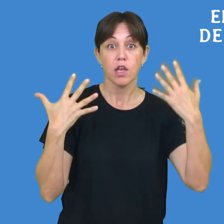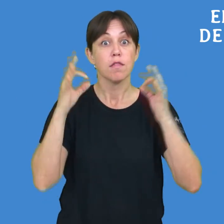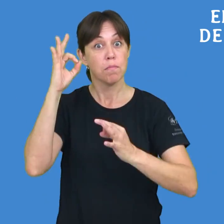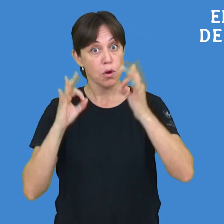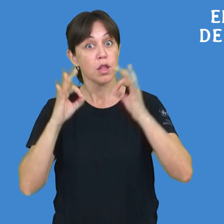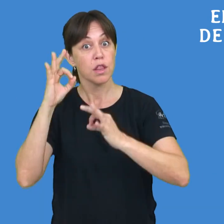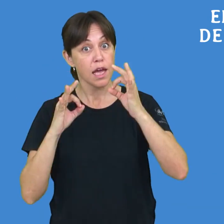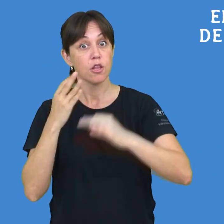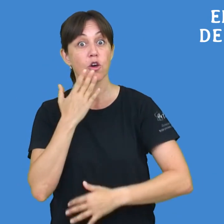porcentaje